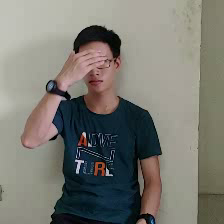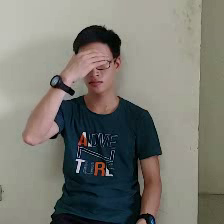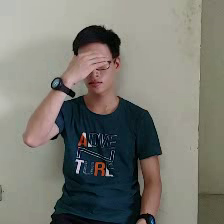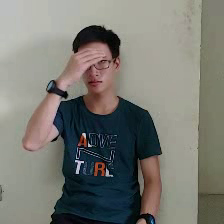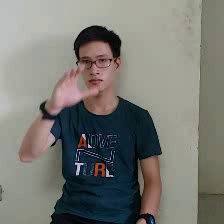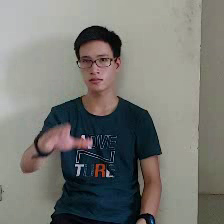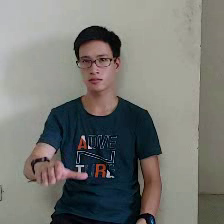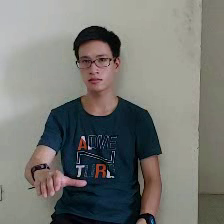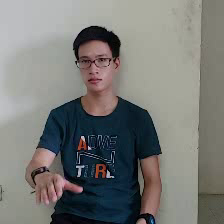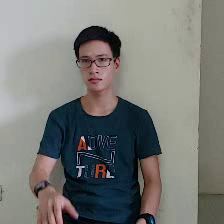Áp dụng